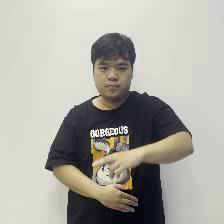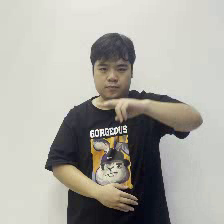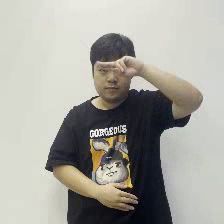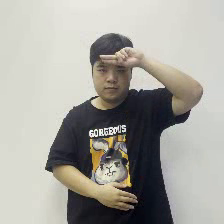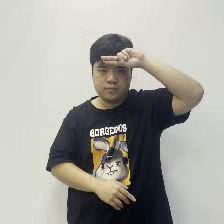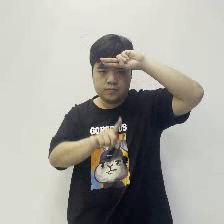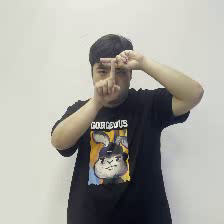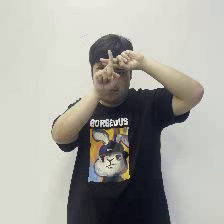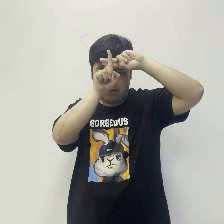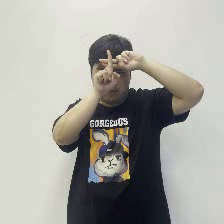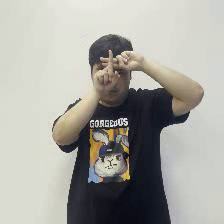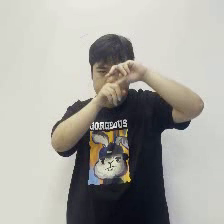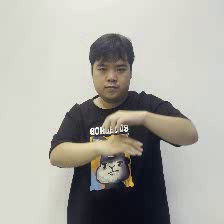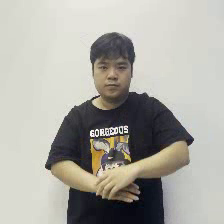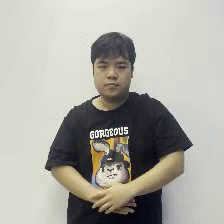Bệnh viện